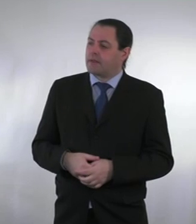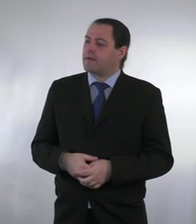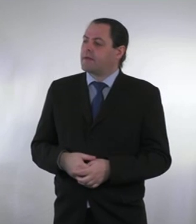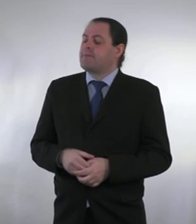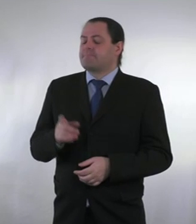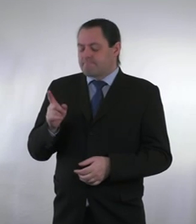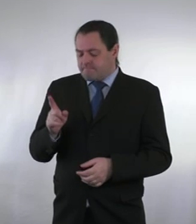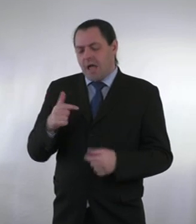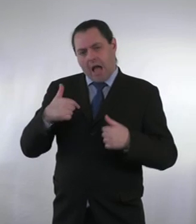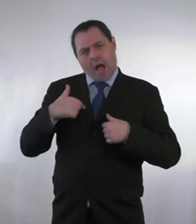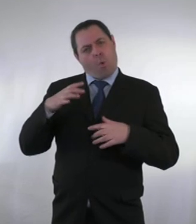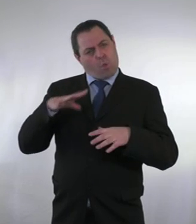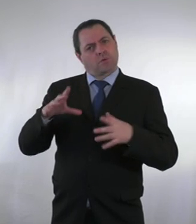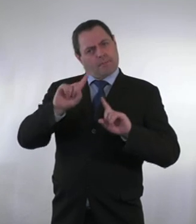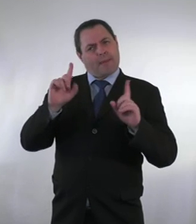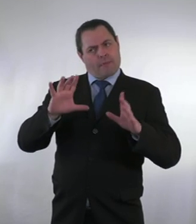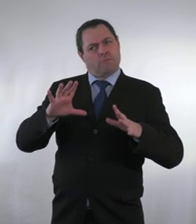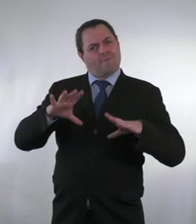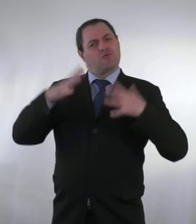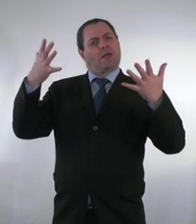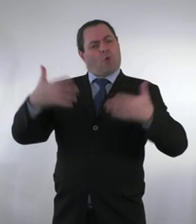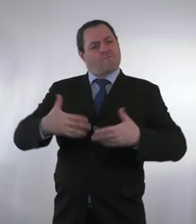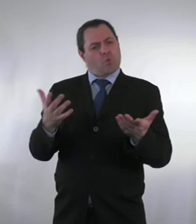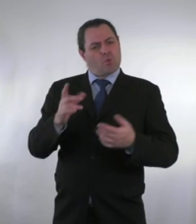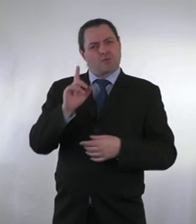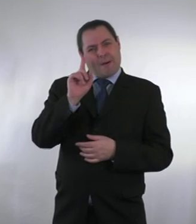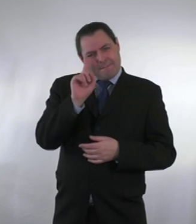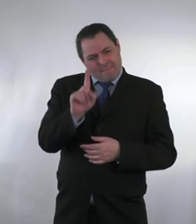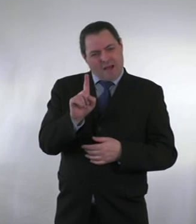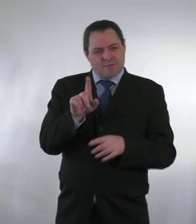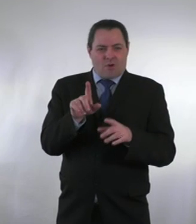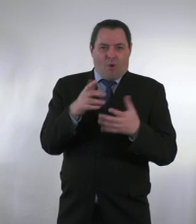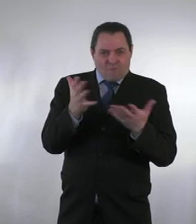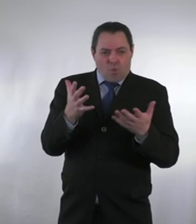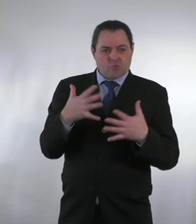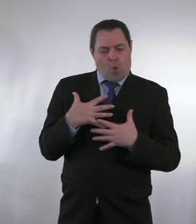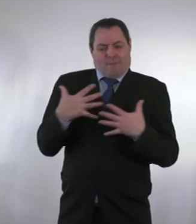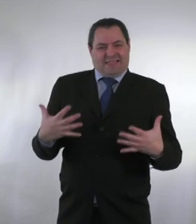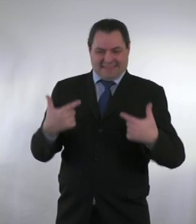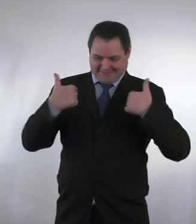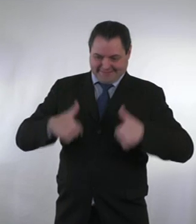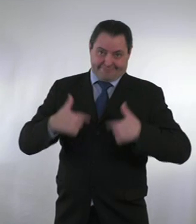Indeed. I remain a champion of liberty in all its aspects, but I am also the living embodiment of the risks of obesity.